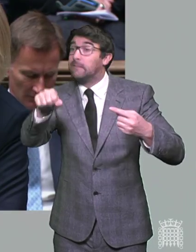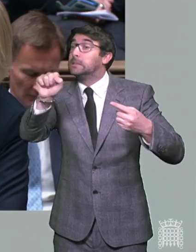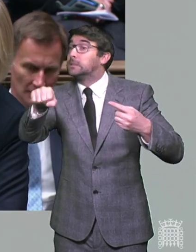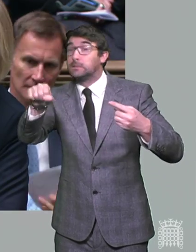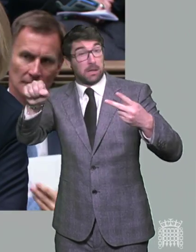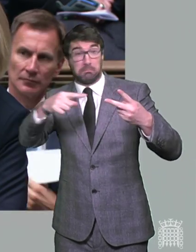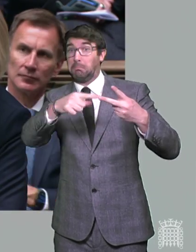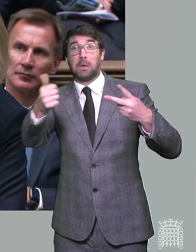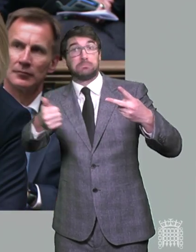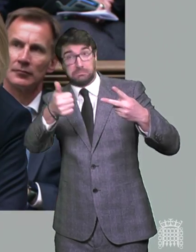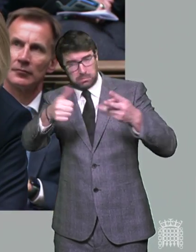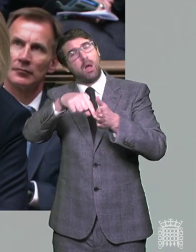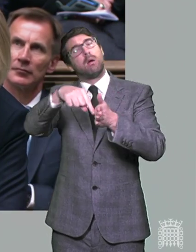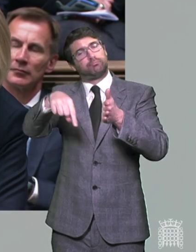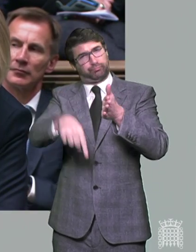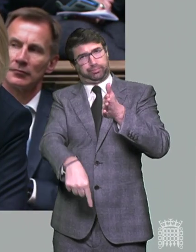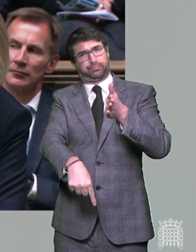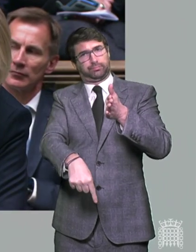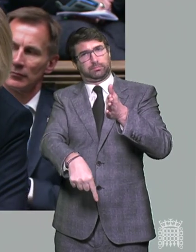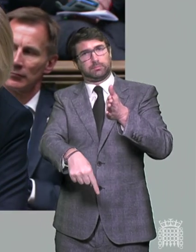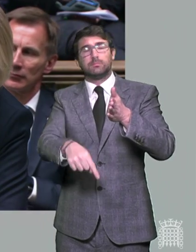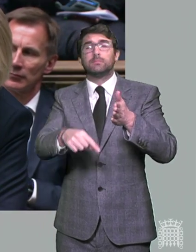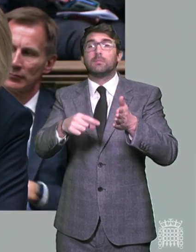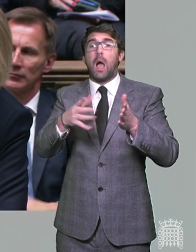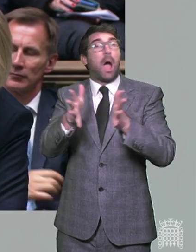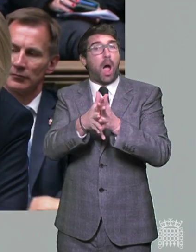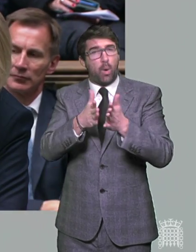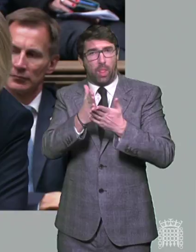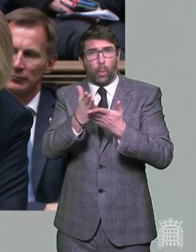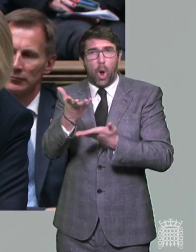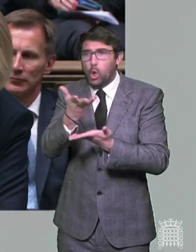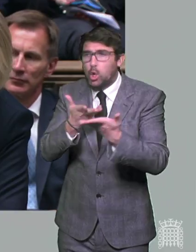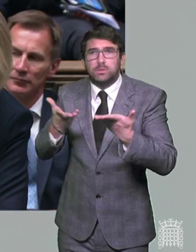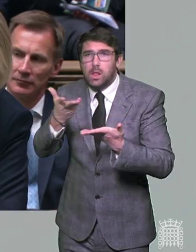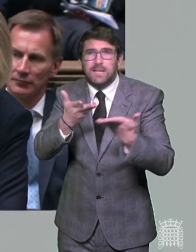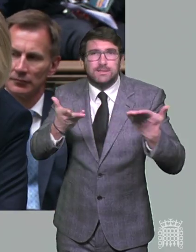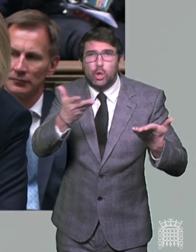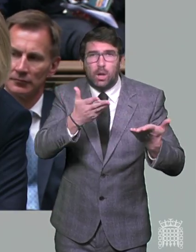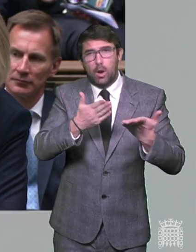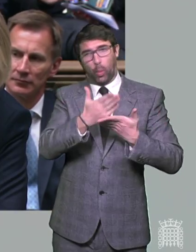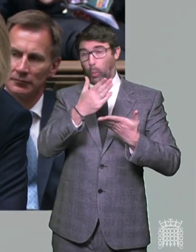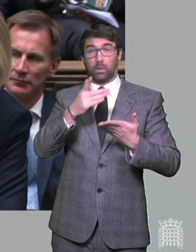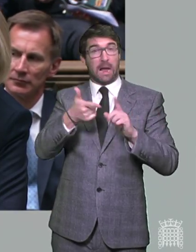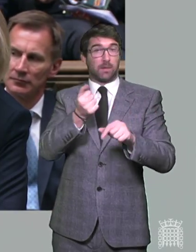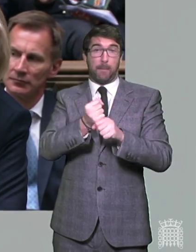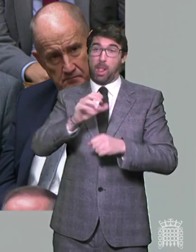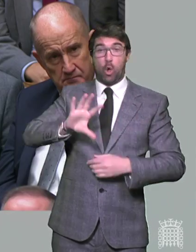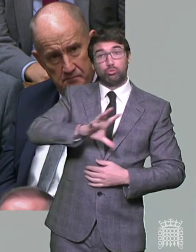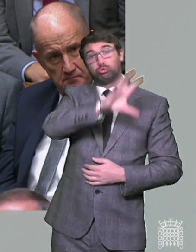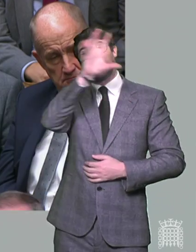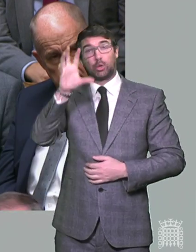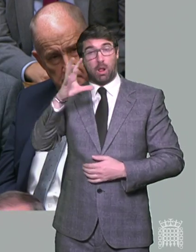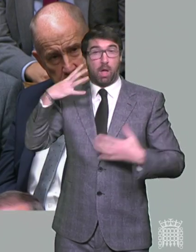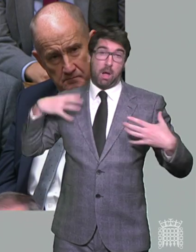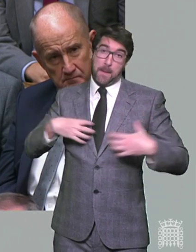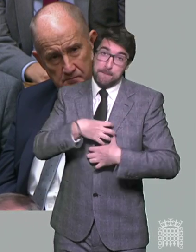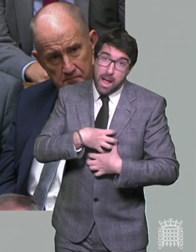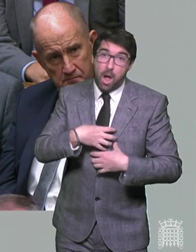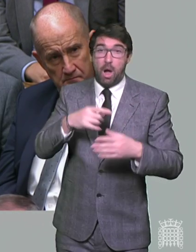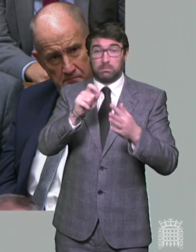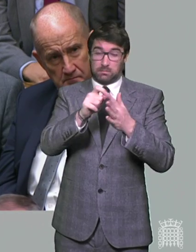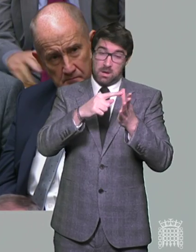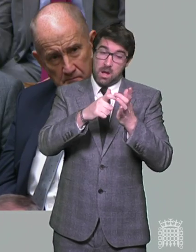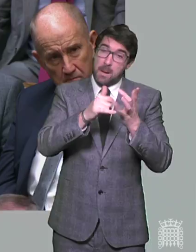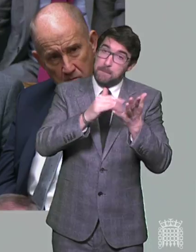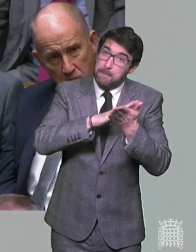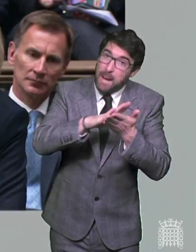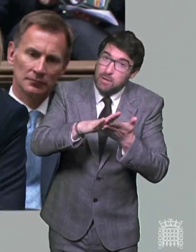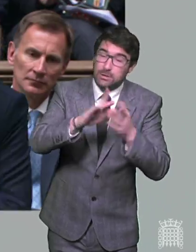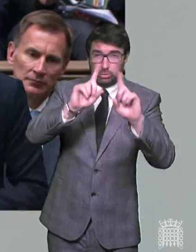The consultation will consider all the relevant people—the regional Mayors, the local authorities and parishes—and the concerns of those who are directly affected.